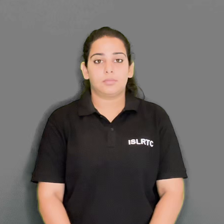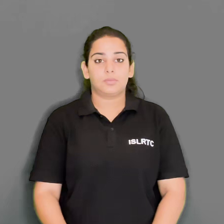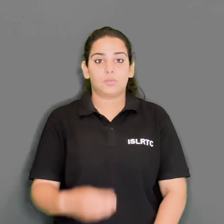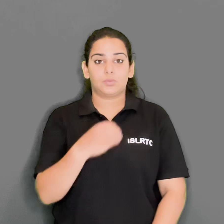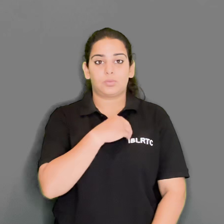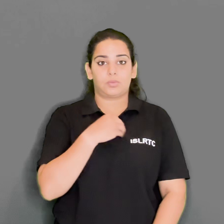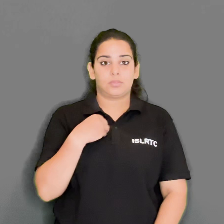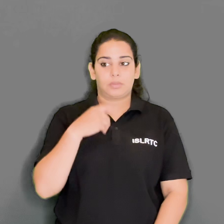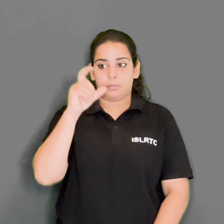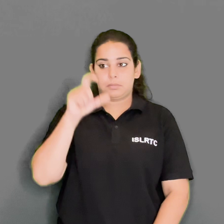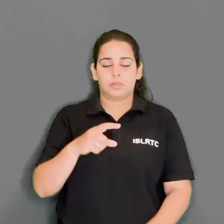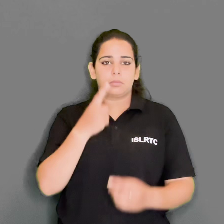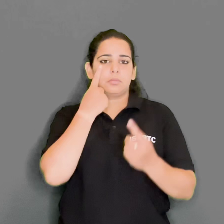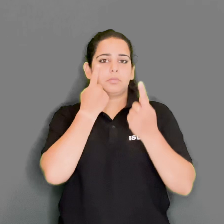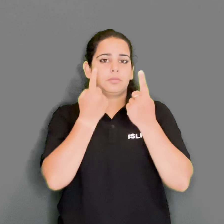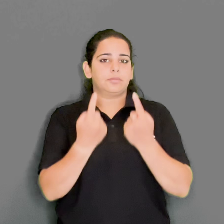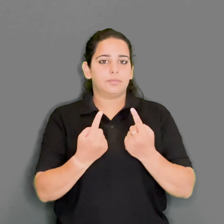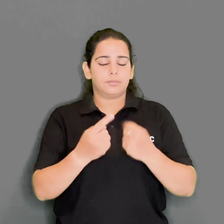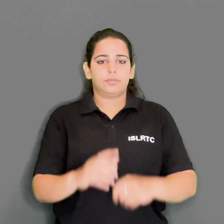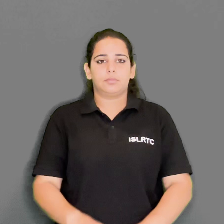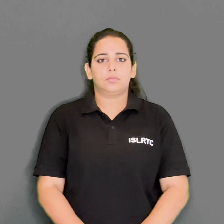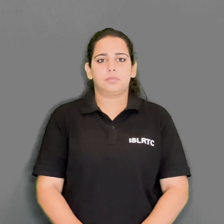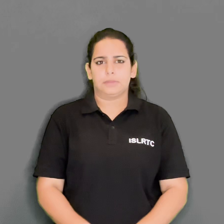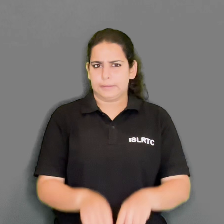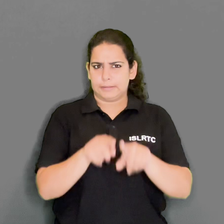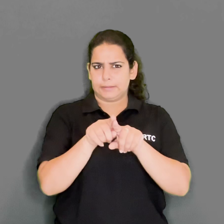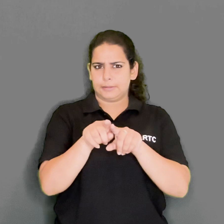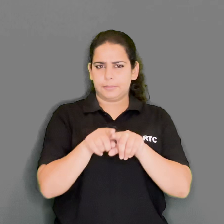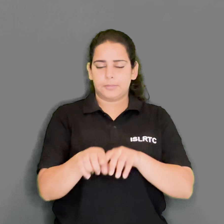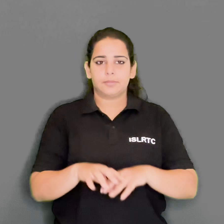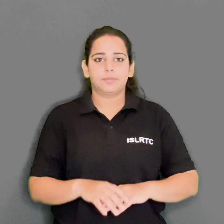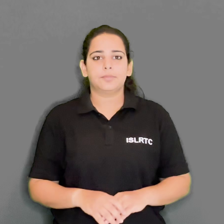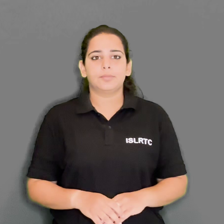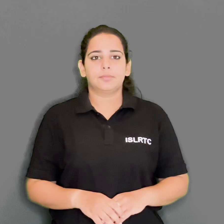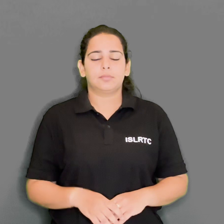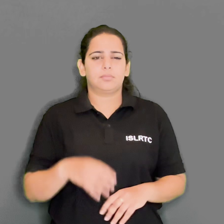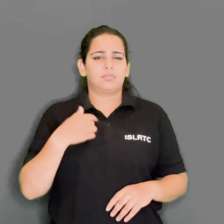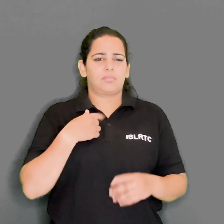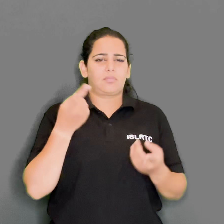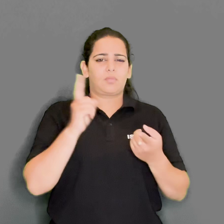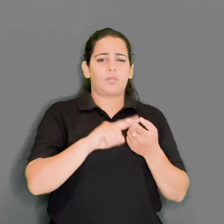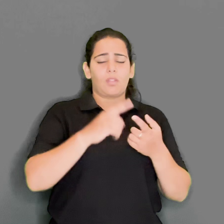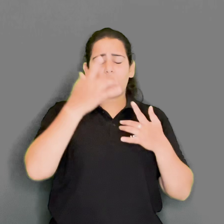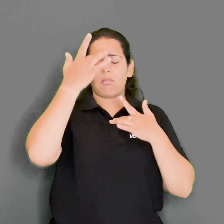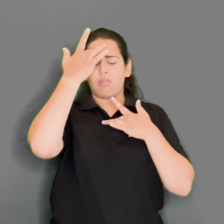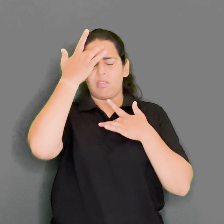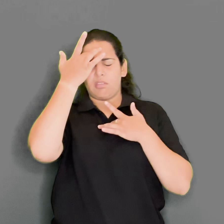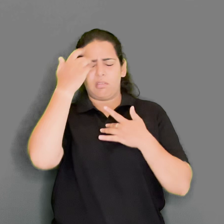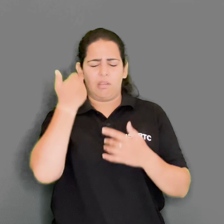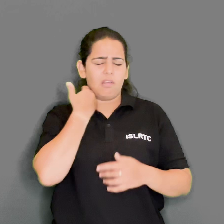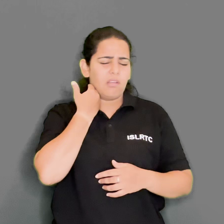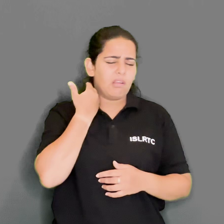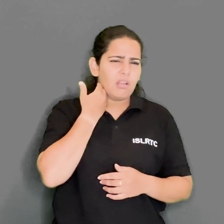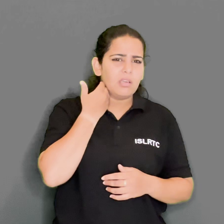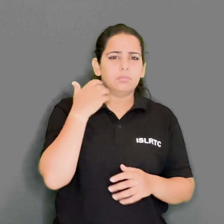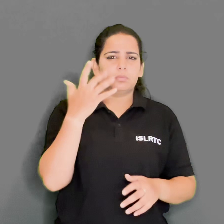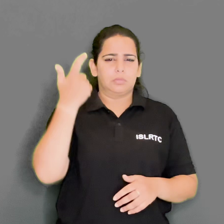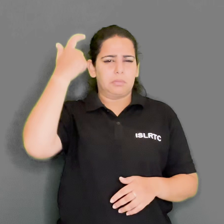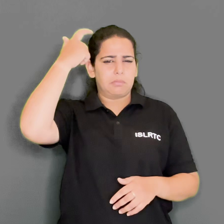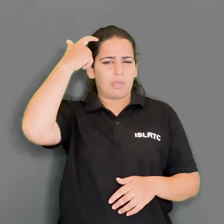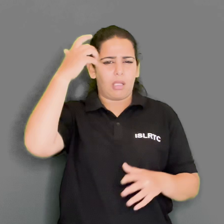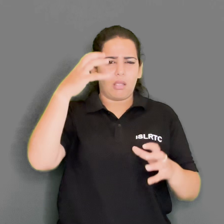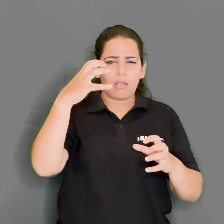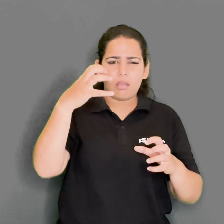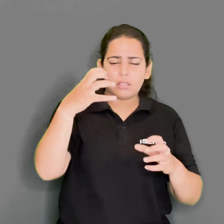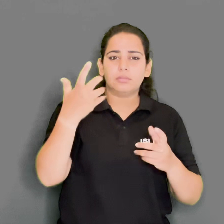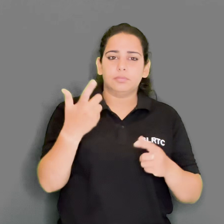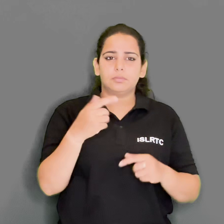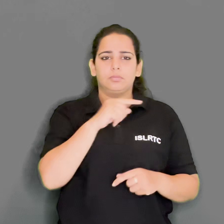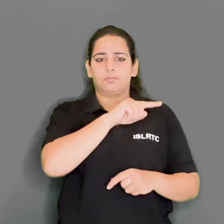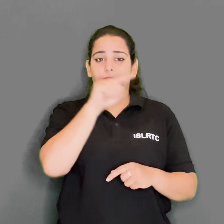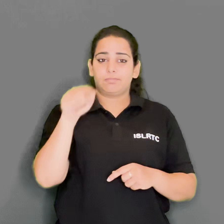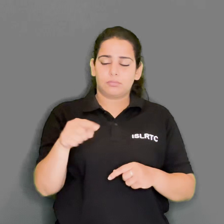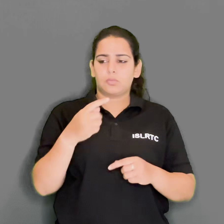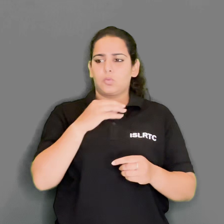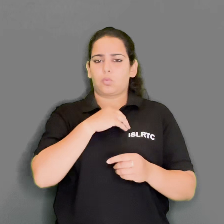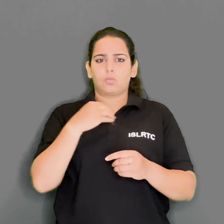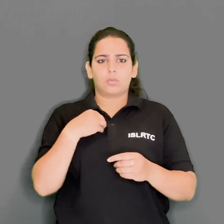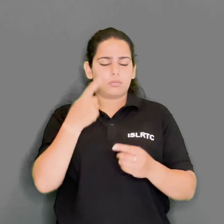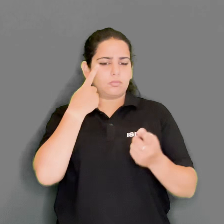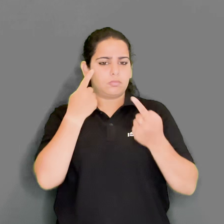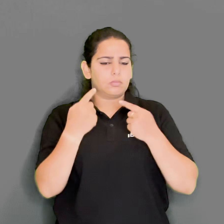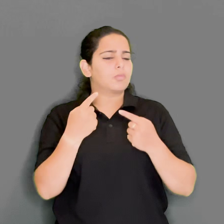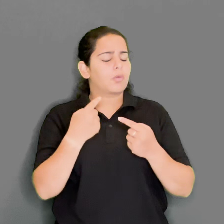Diagnosis The identification of the nature of an illness or other problem by examination of the symptoms